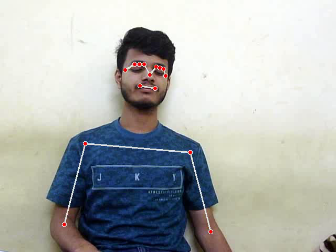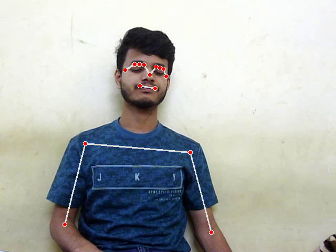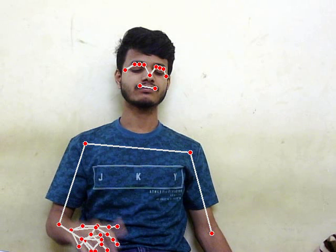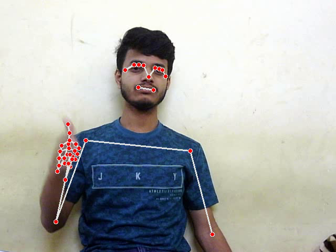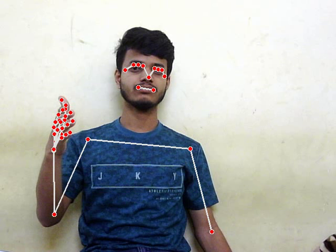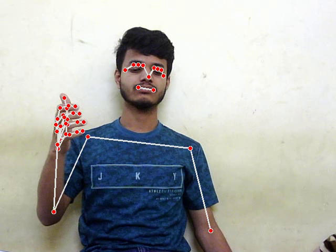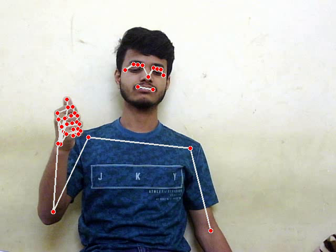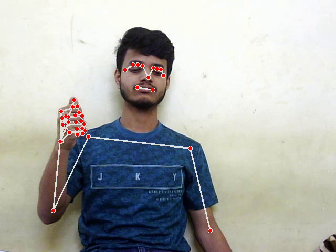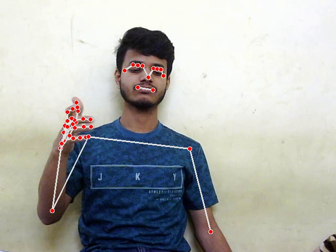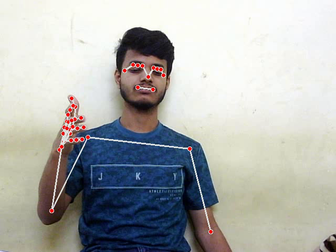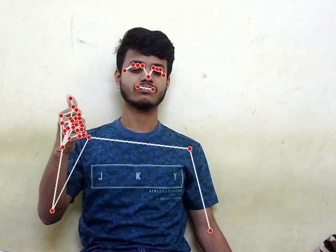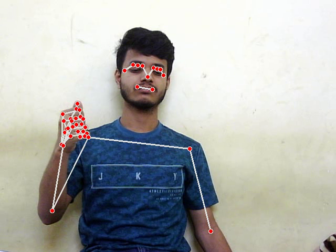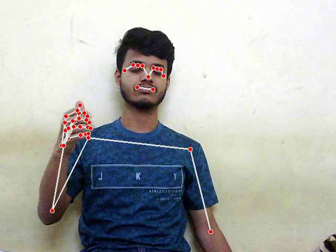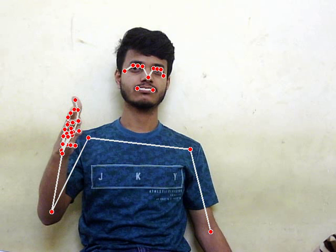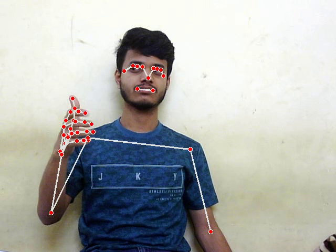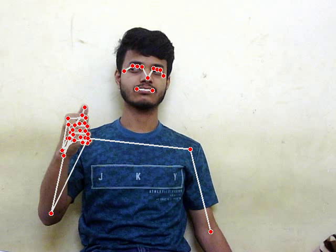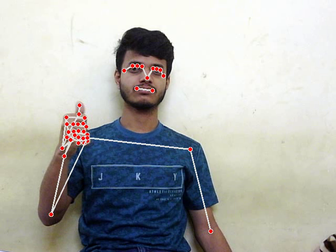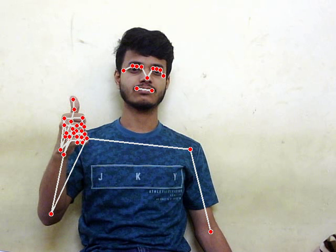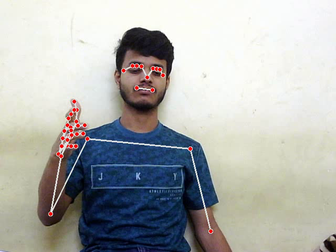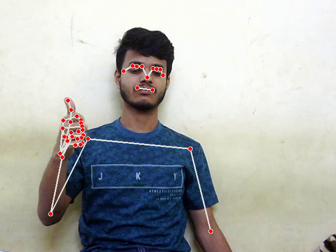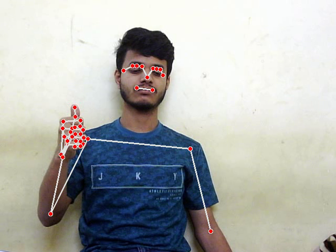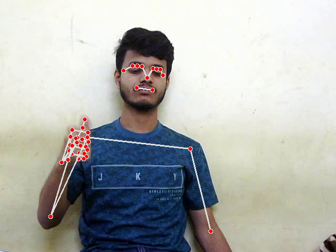milk